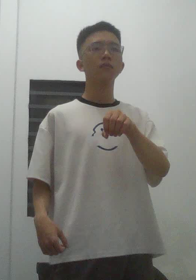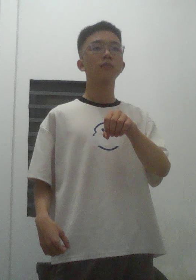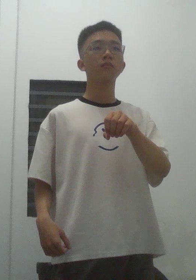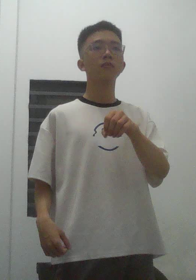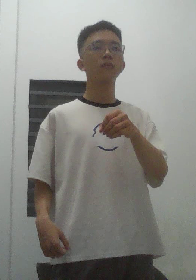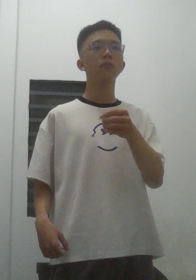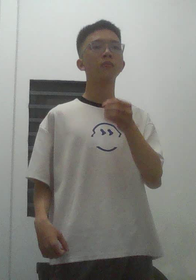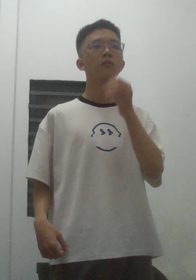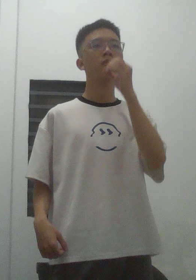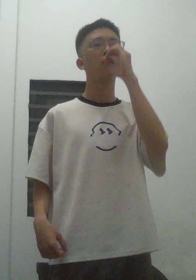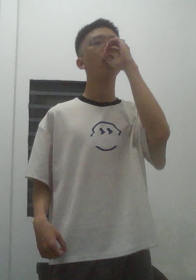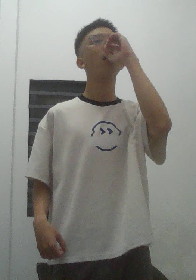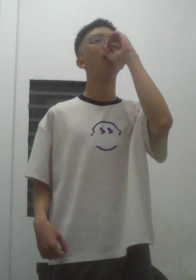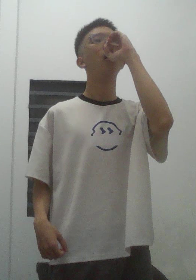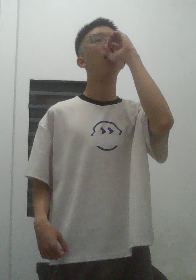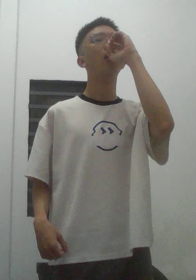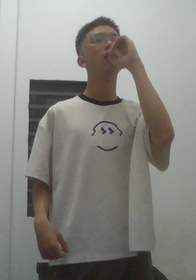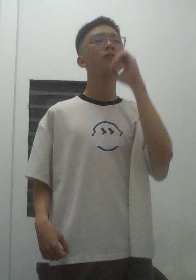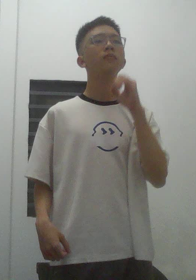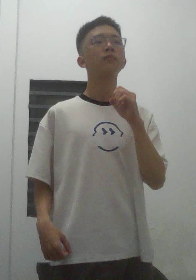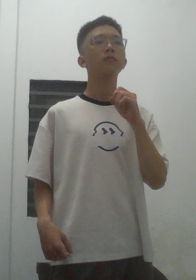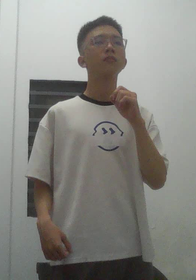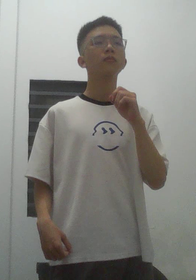uong